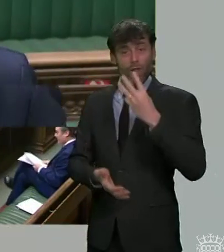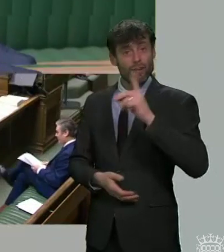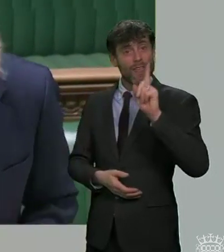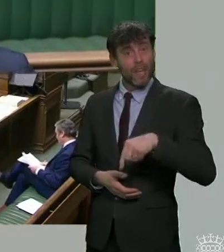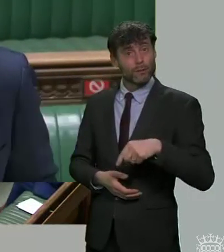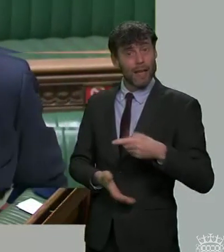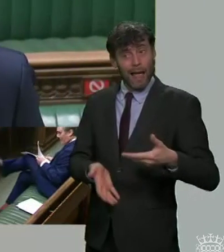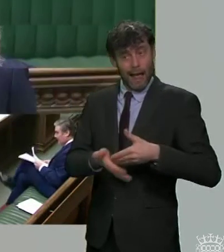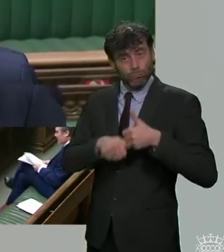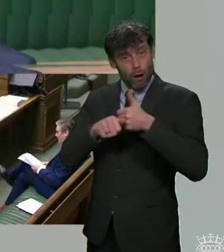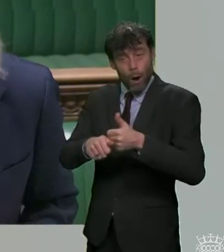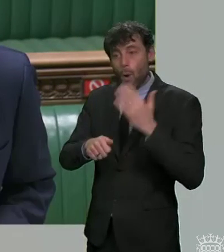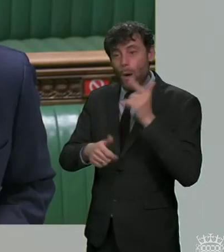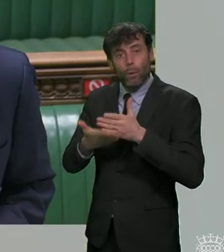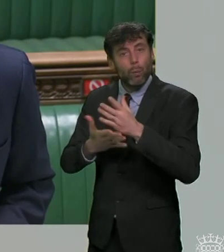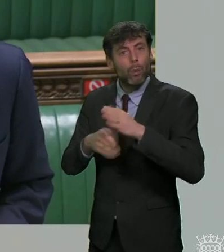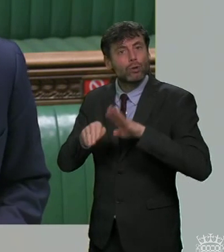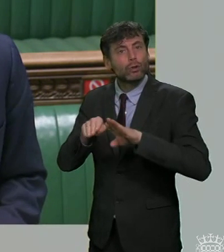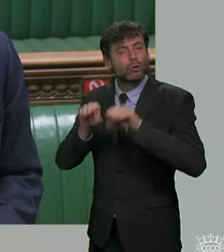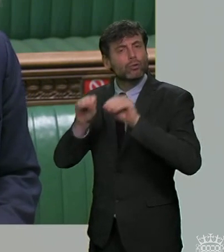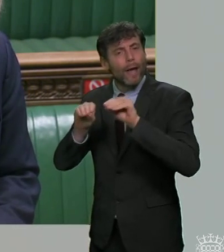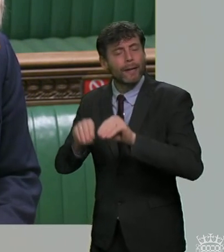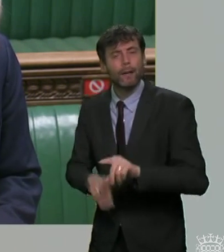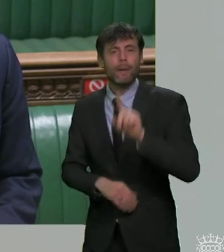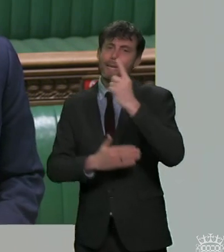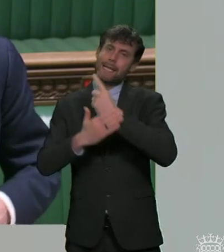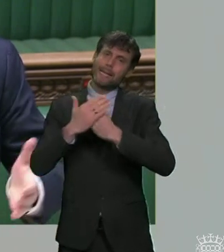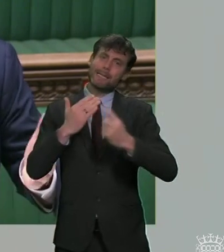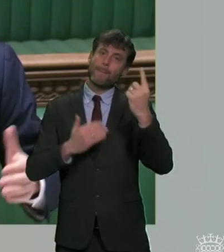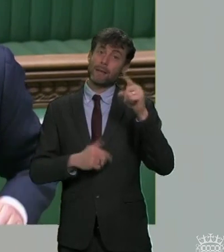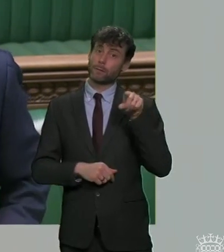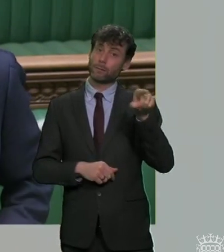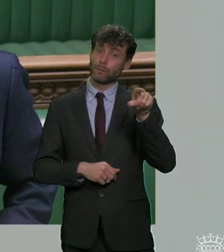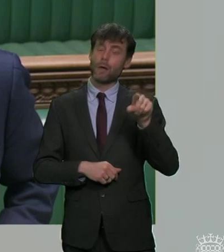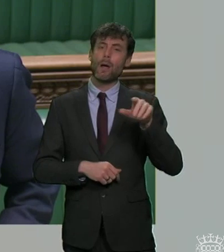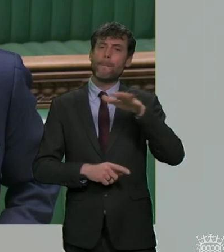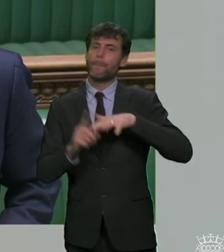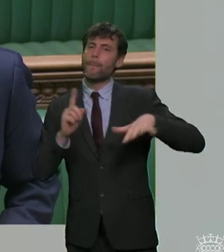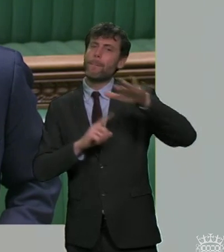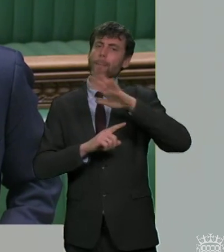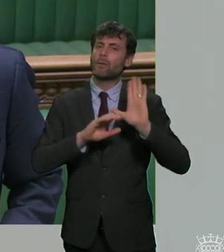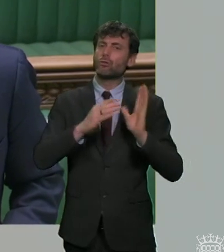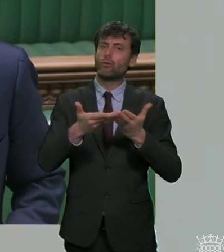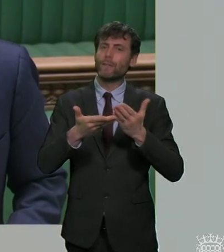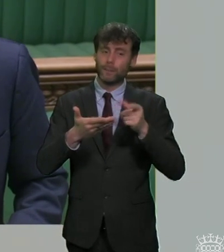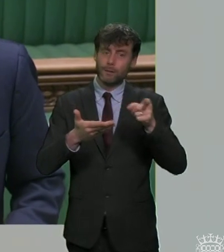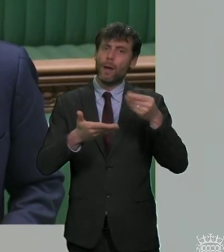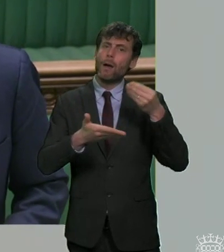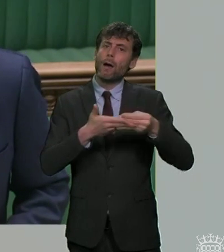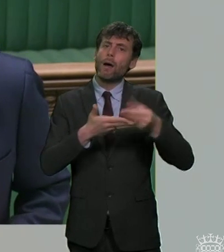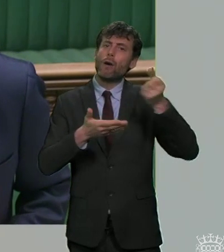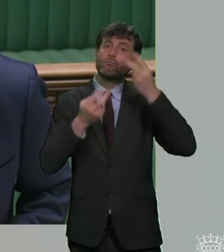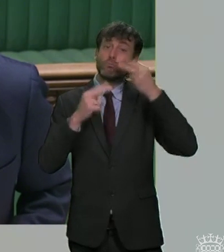It is very important that the public sector pay review body should come back with its proposals, and we will, of course, study them.